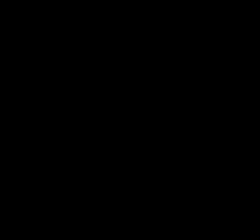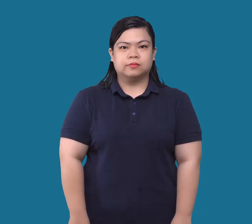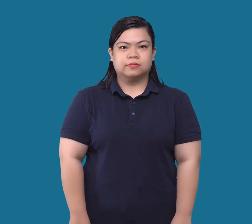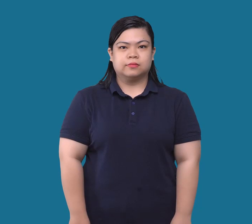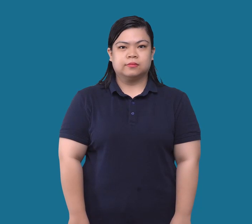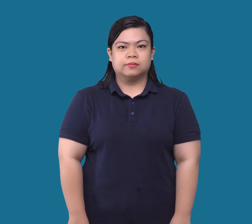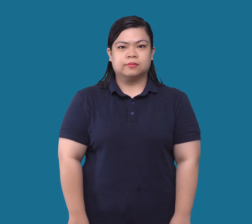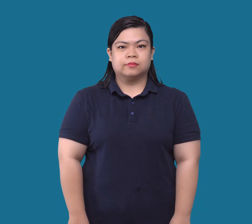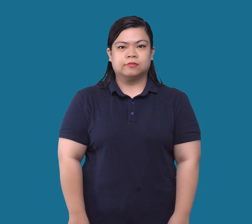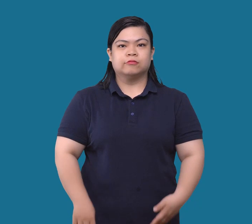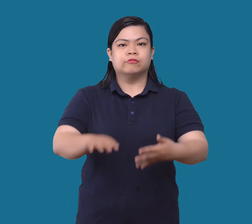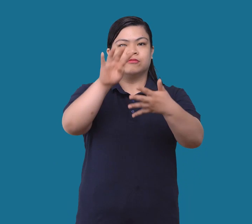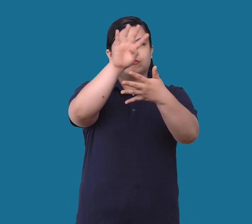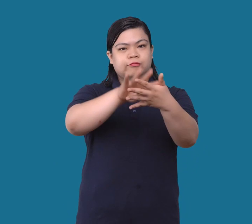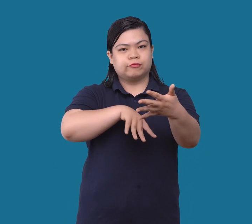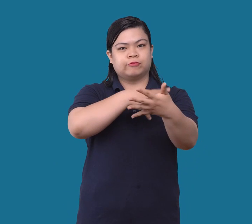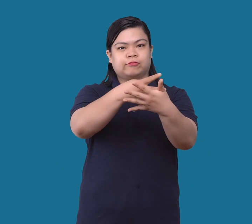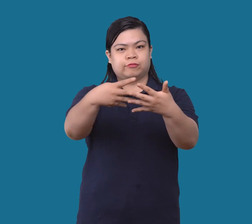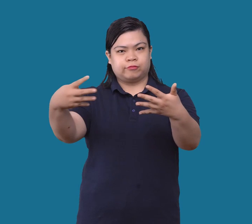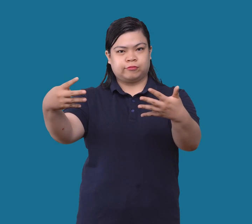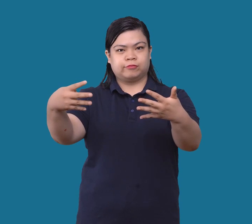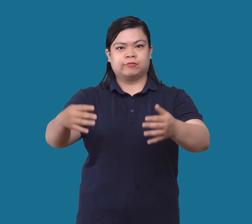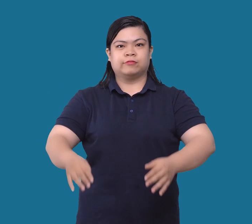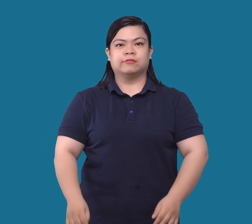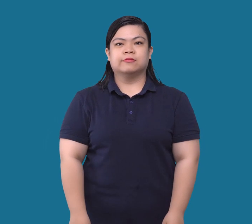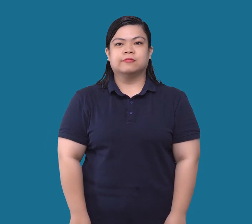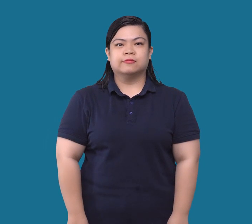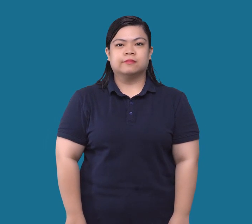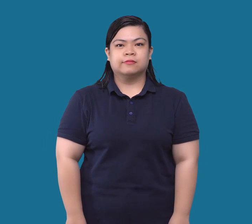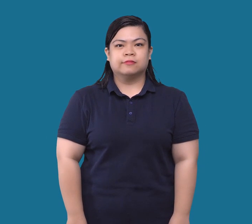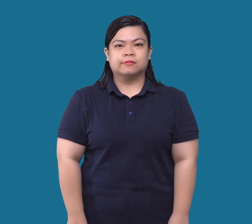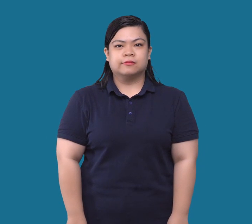thời gian biểu